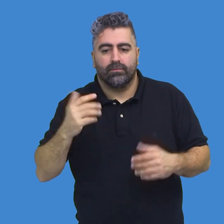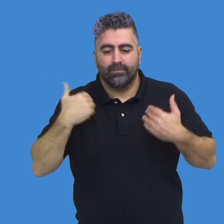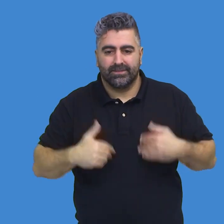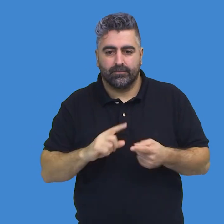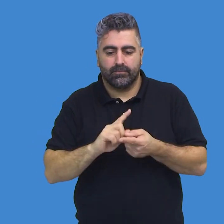cuerpo